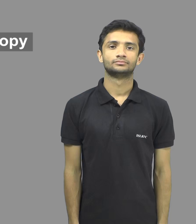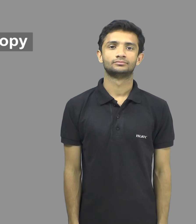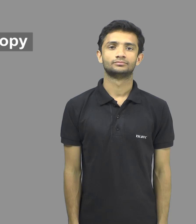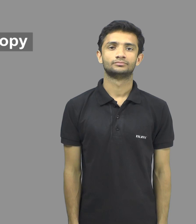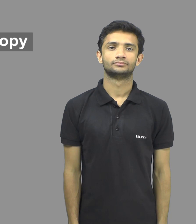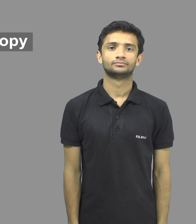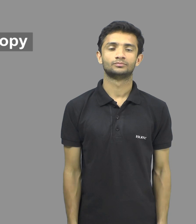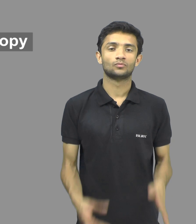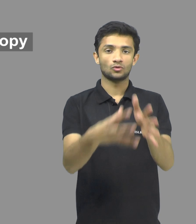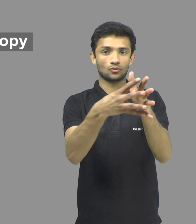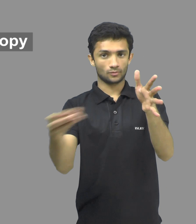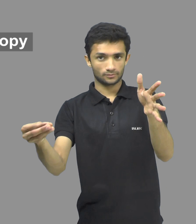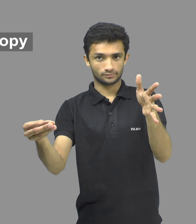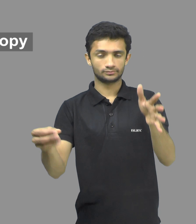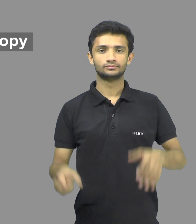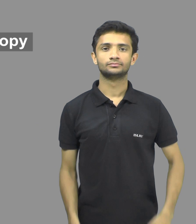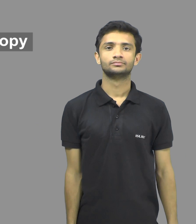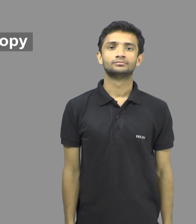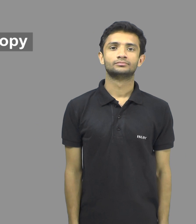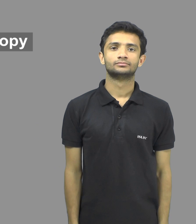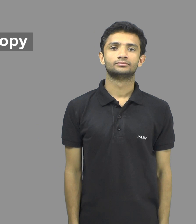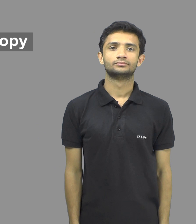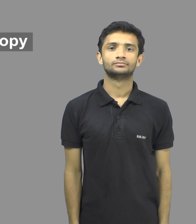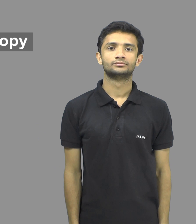Copy Imitate